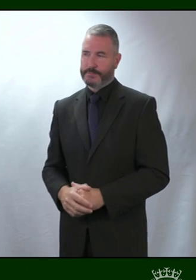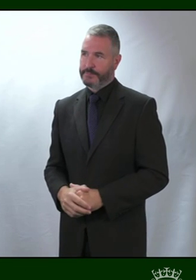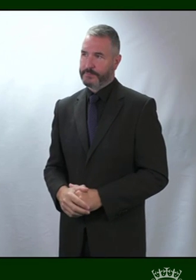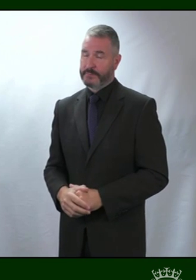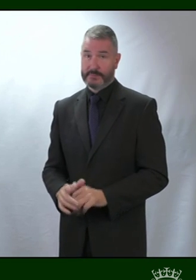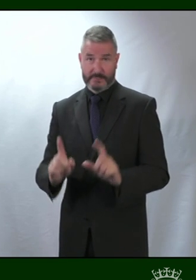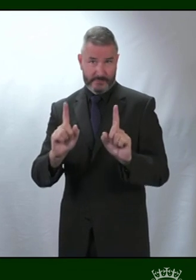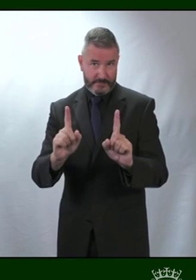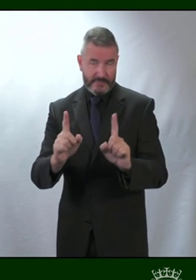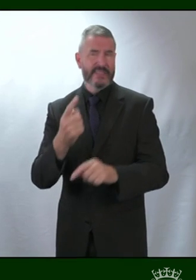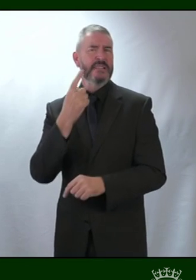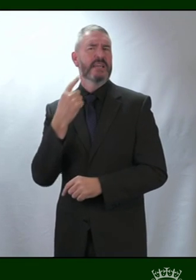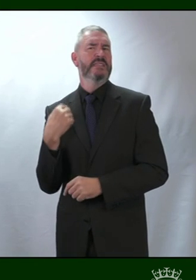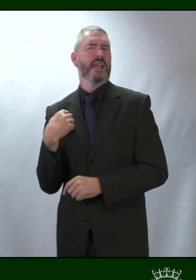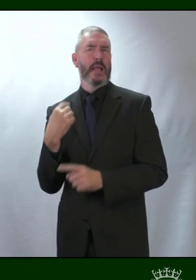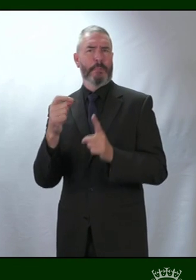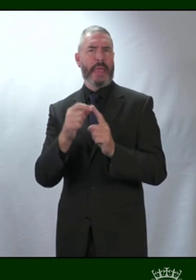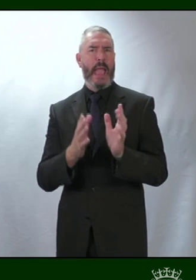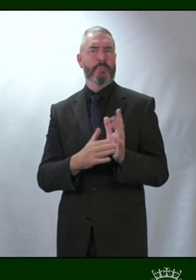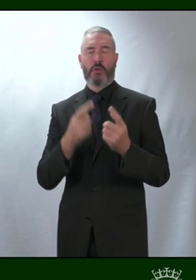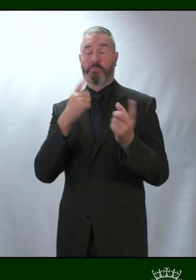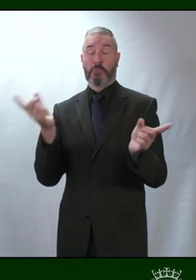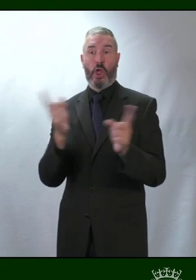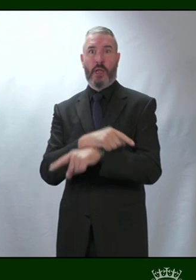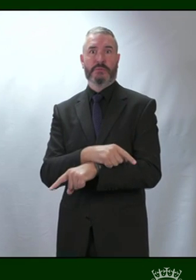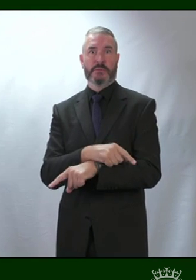Yesterday the Prime Minister said the complete opposite.